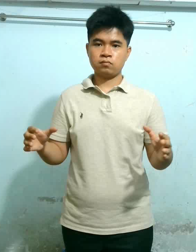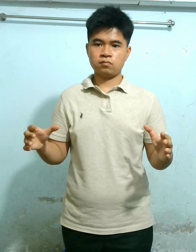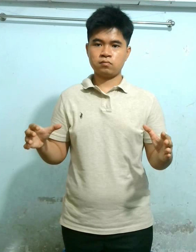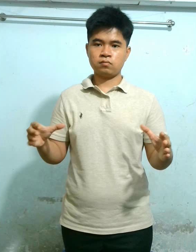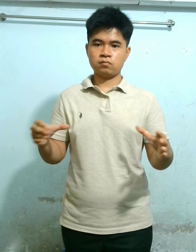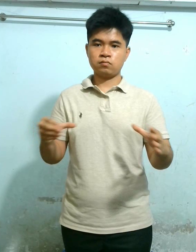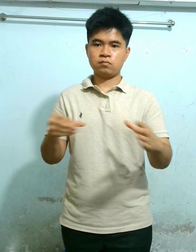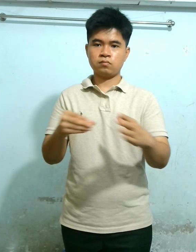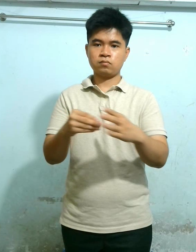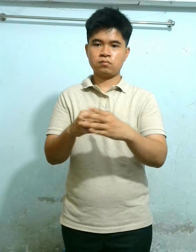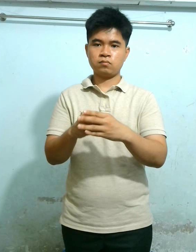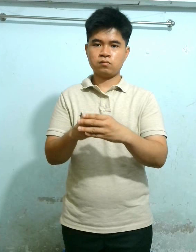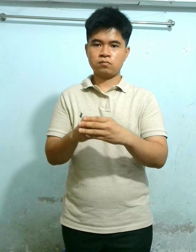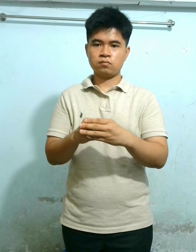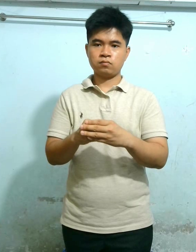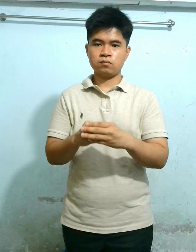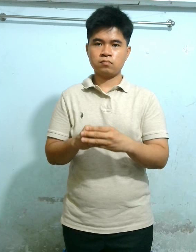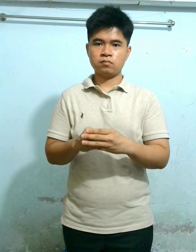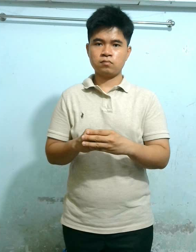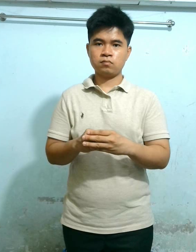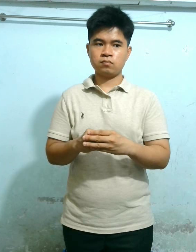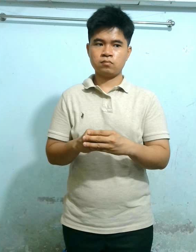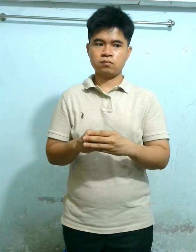nhom